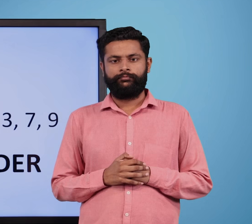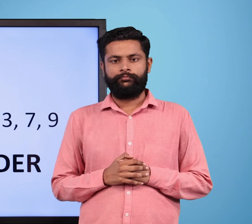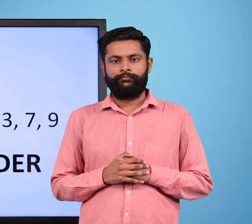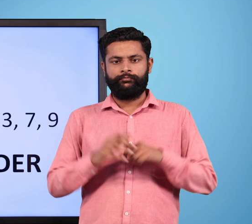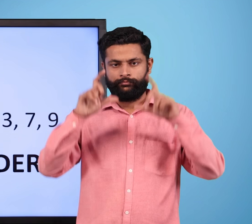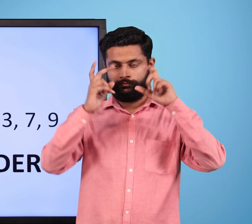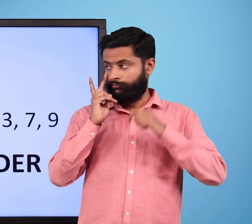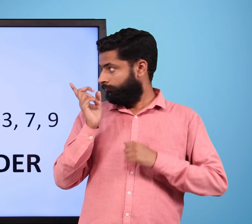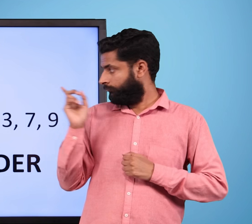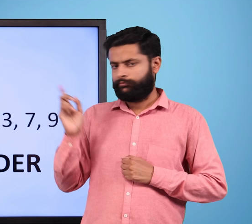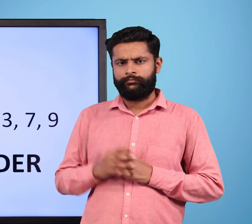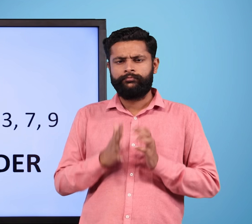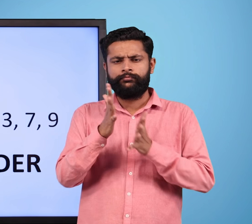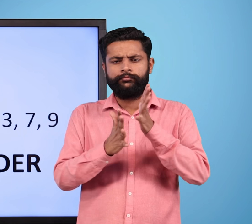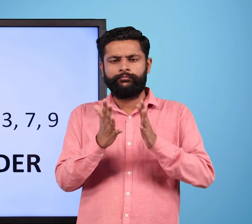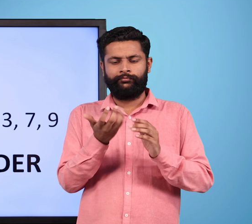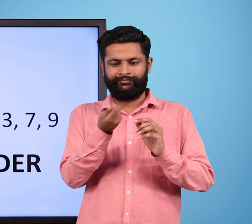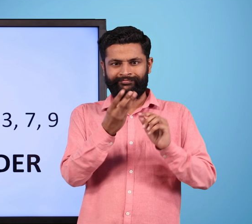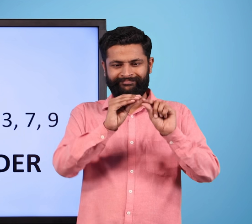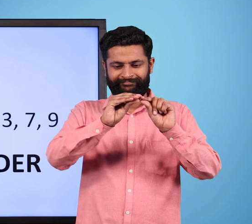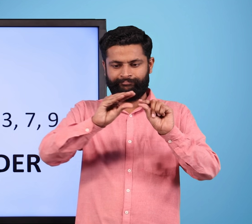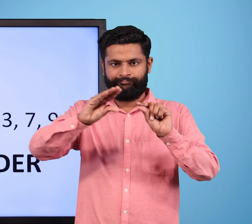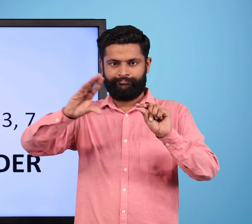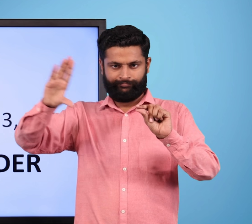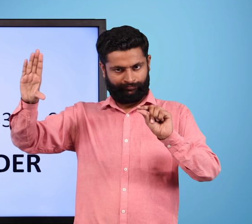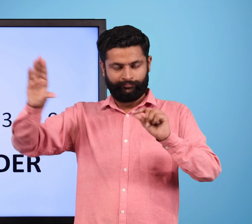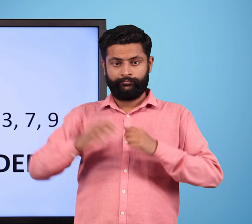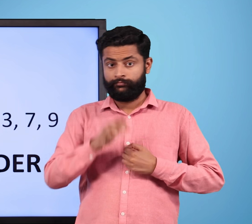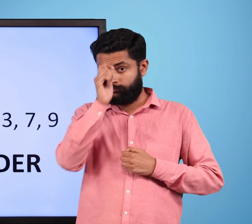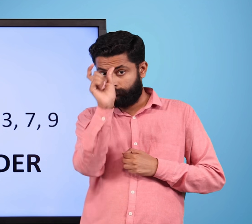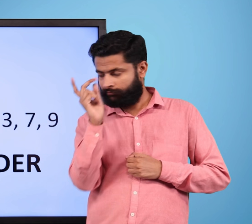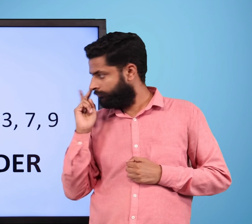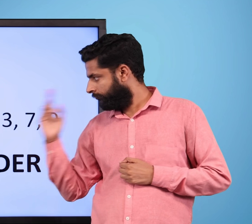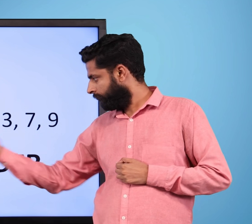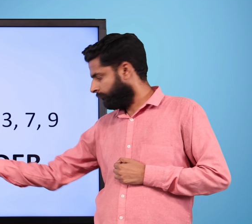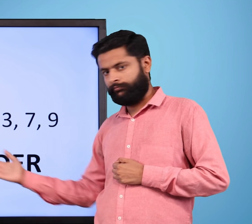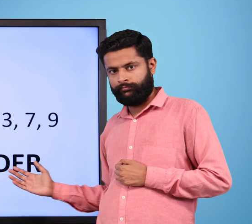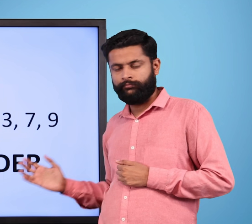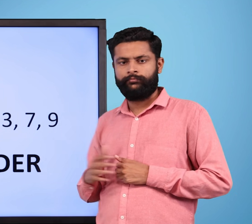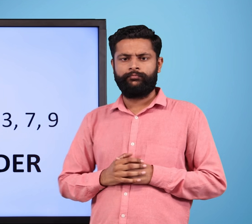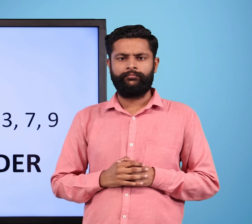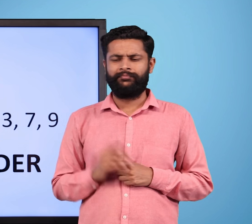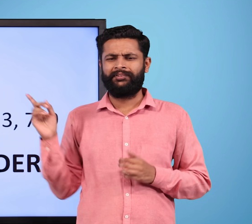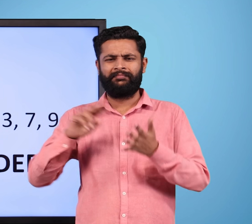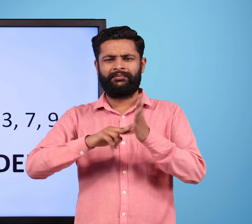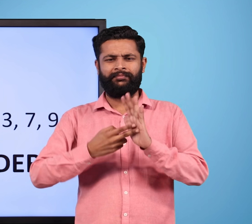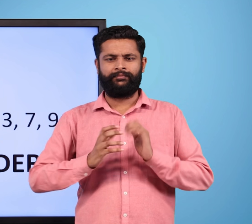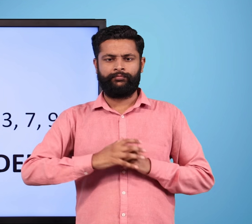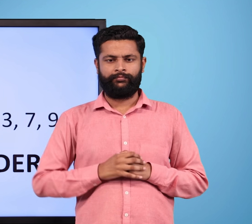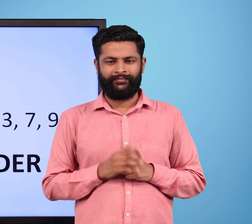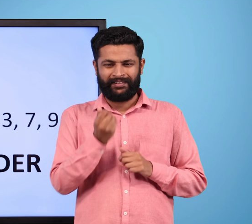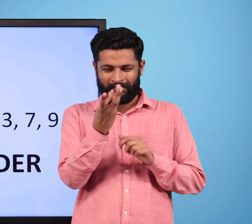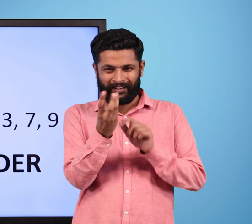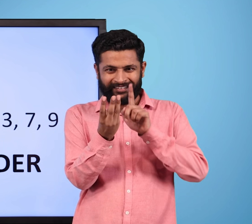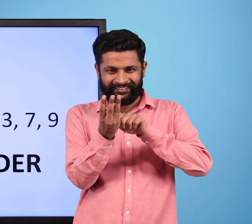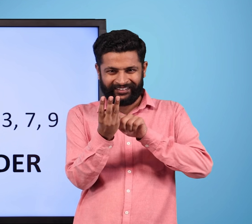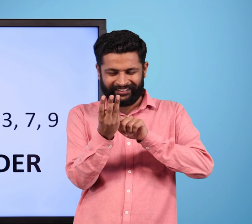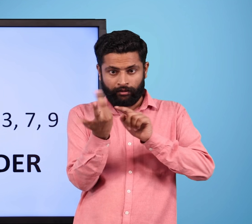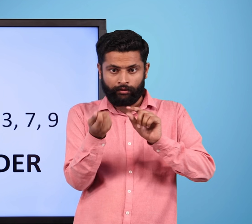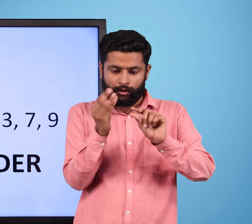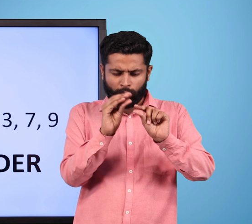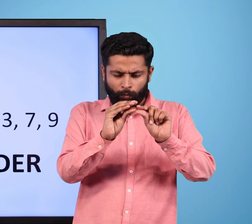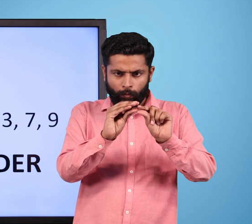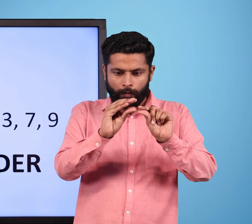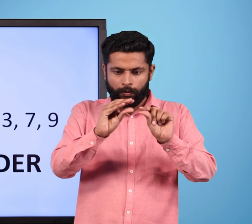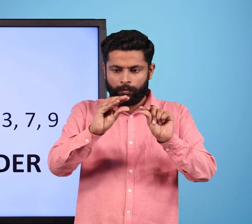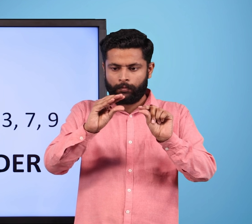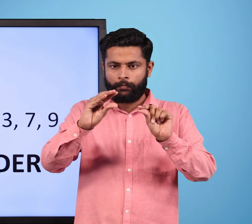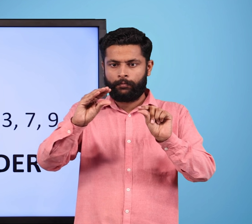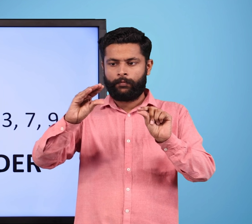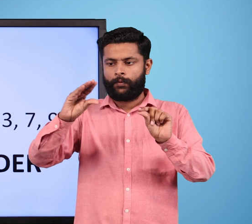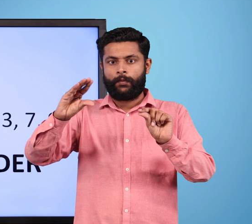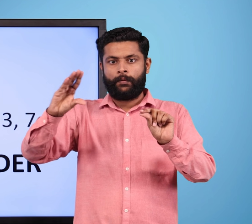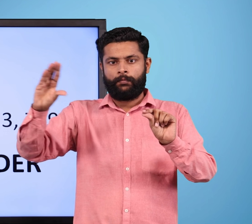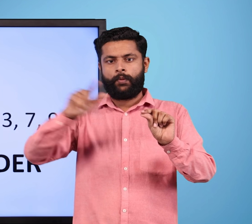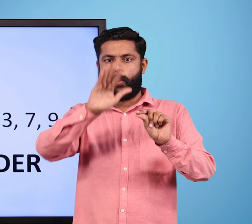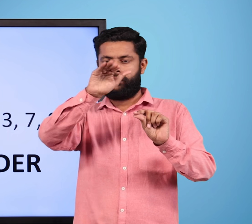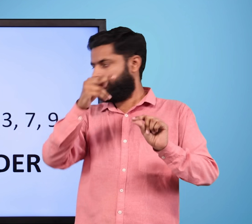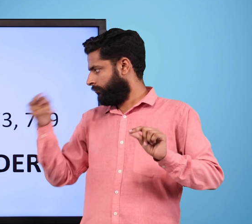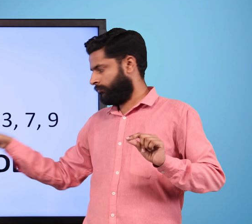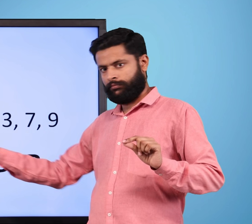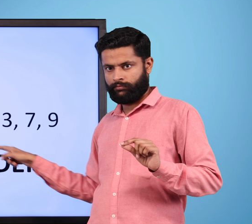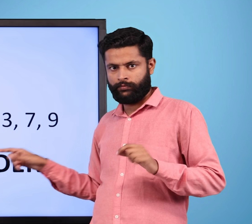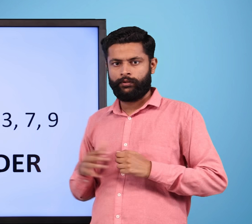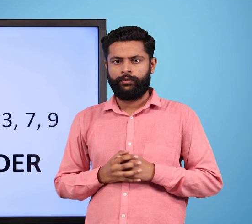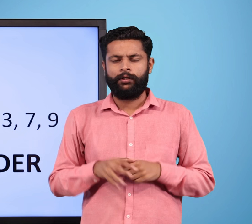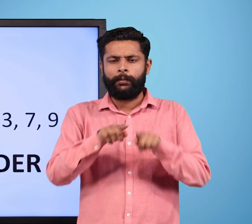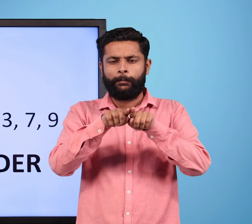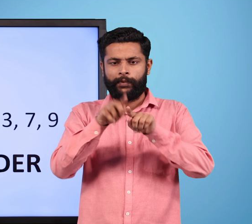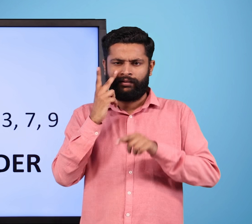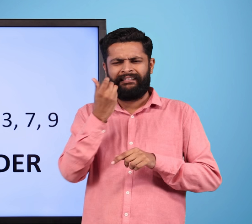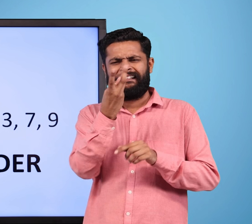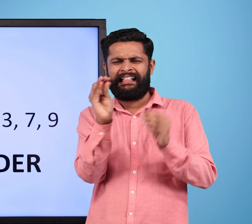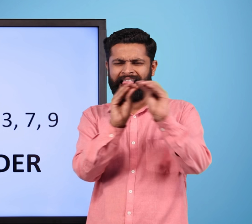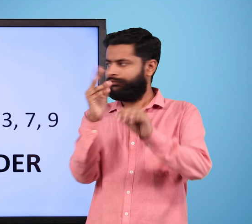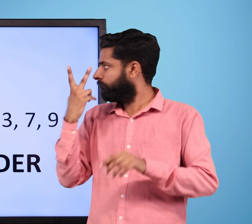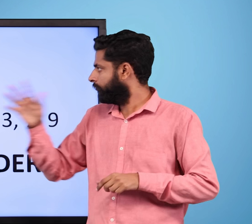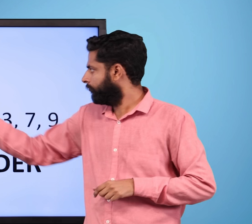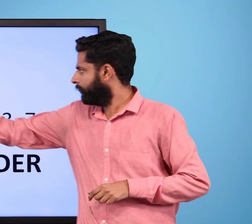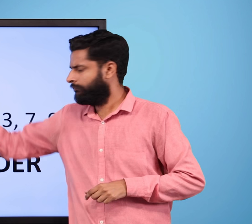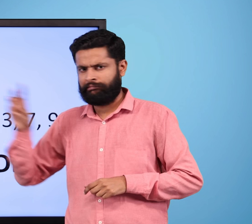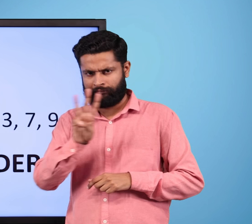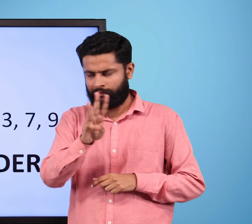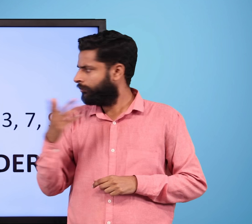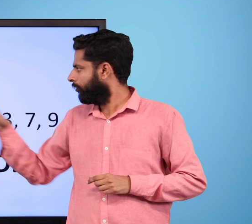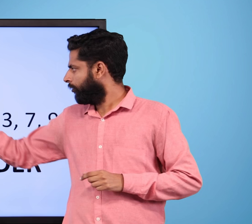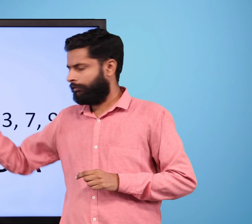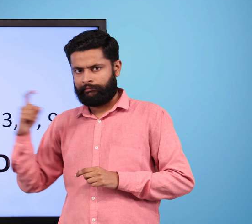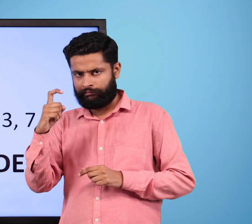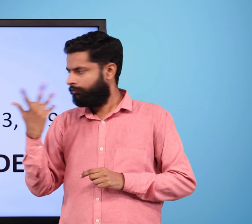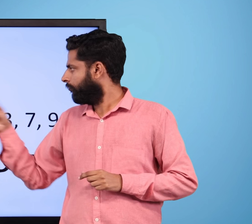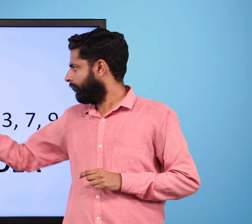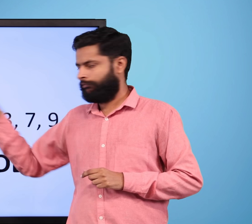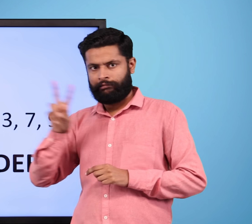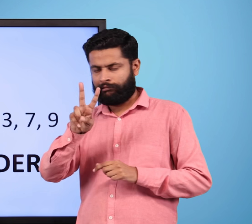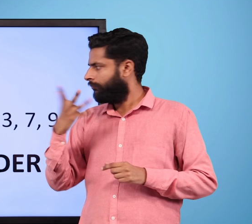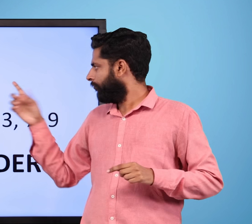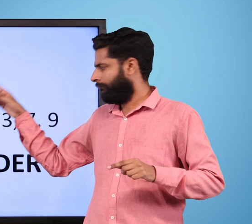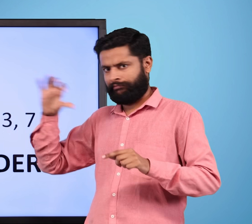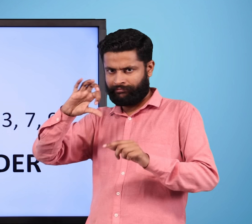Ascending order This sign means ascending order. It refers to order from smallest to the greatest. For example, the numbers 3, 7, 2 and 9